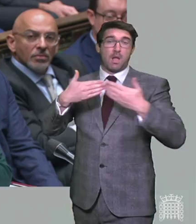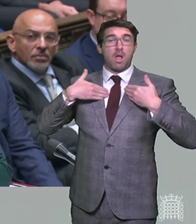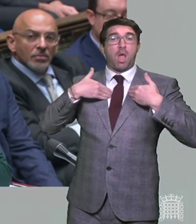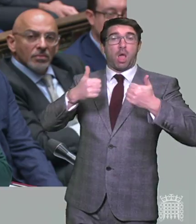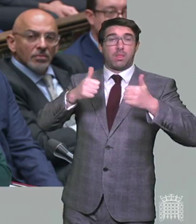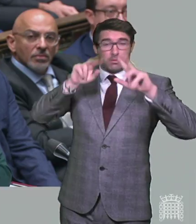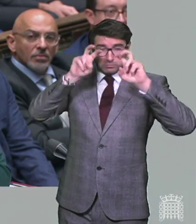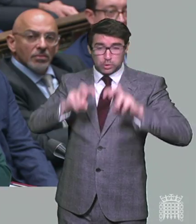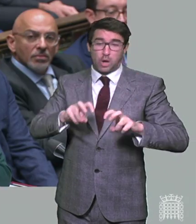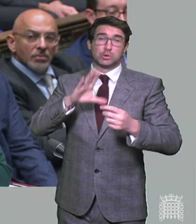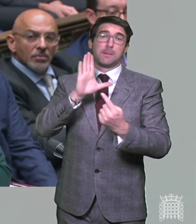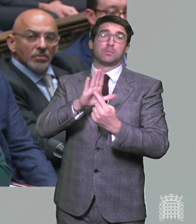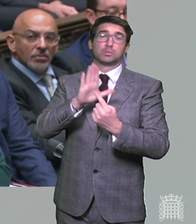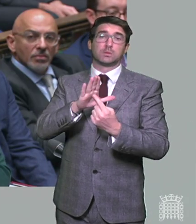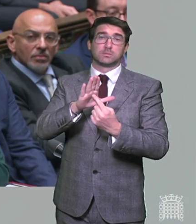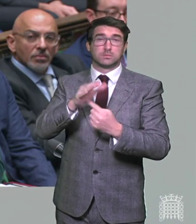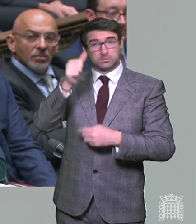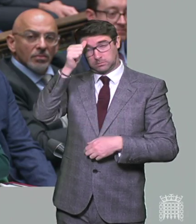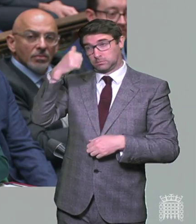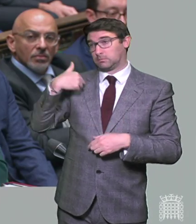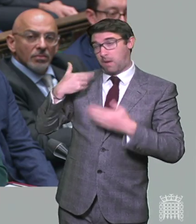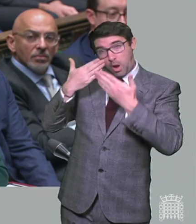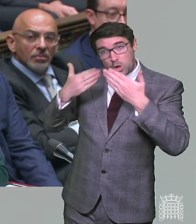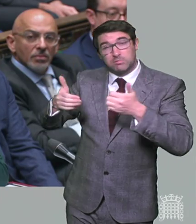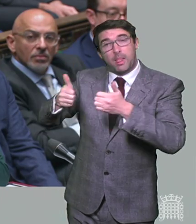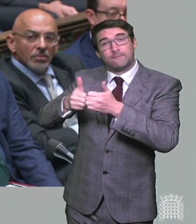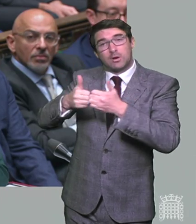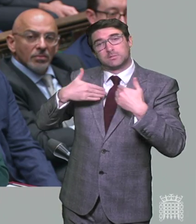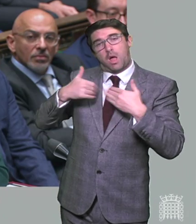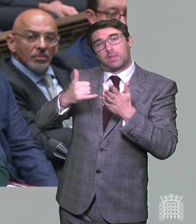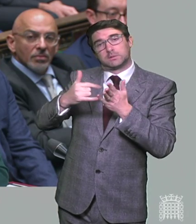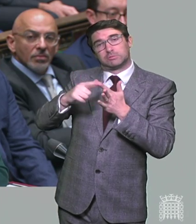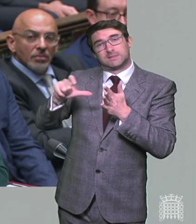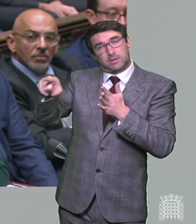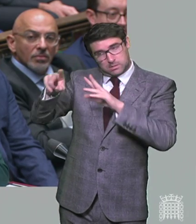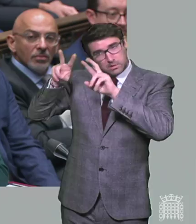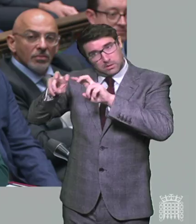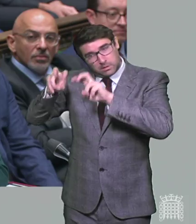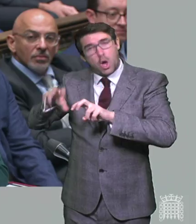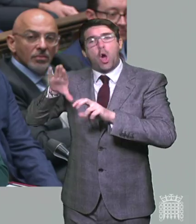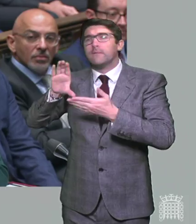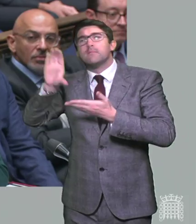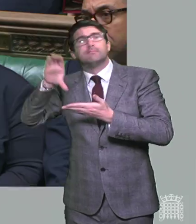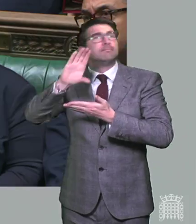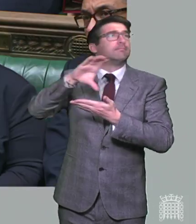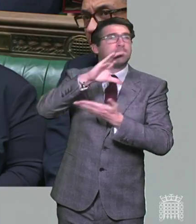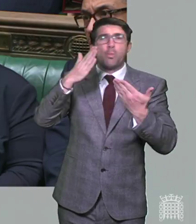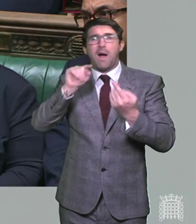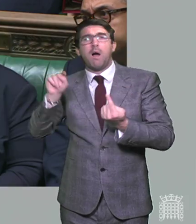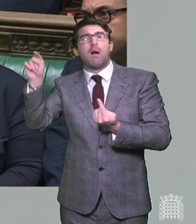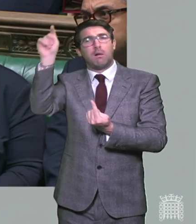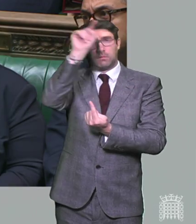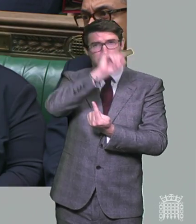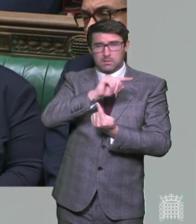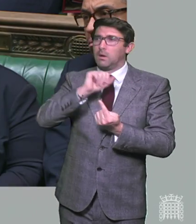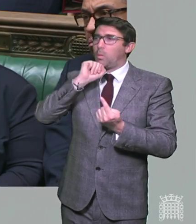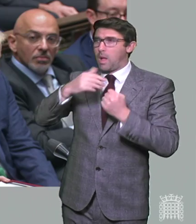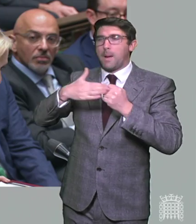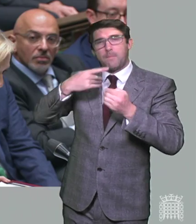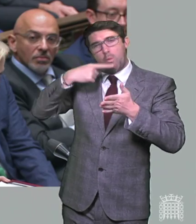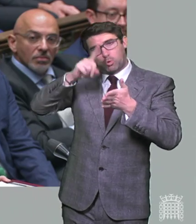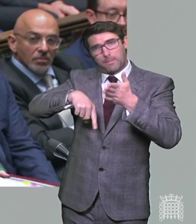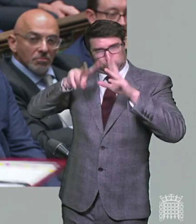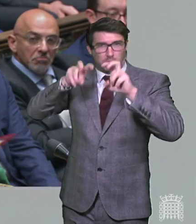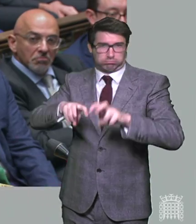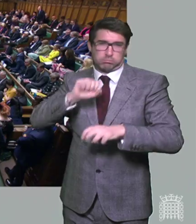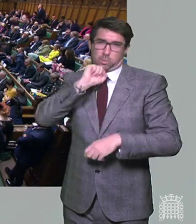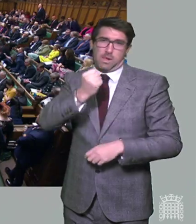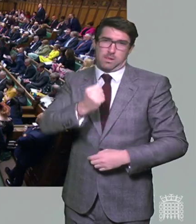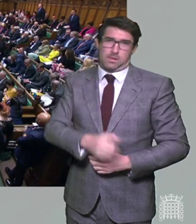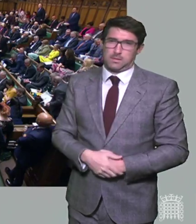I know that my right honourable Friend the Health Secretary is looking at whether and where the scheme can be expanded, and we will be doing further commissioning rounds to look at that issue.